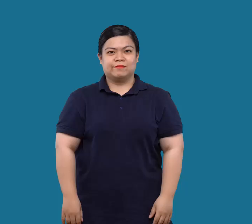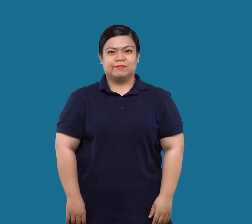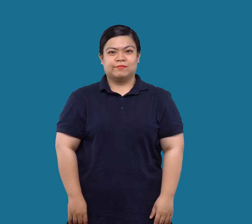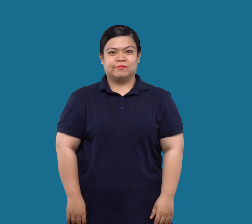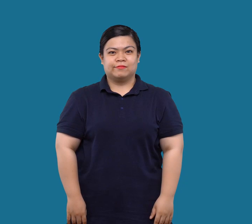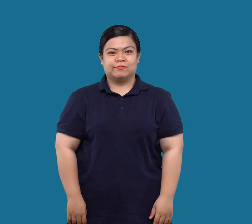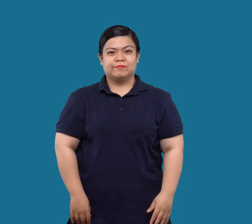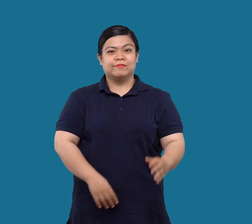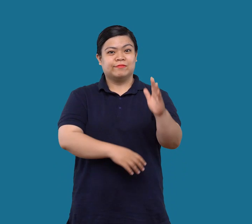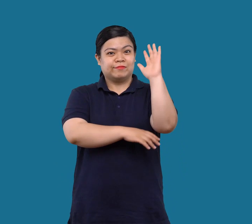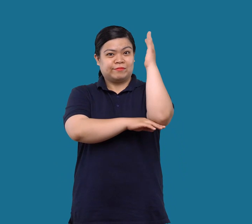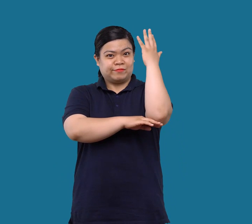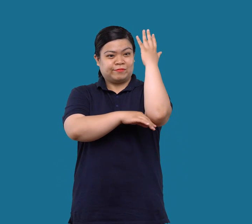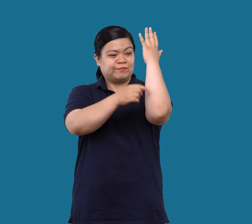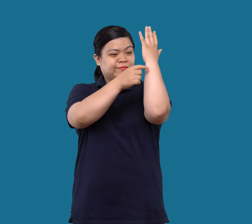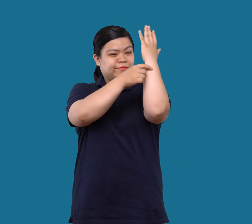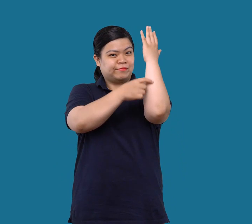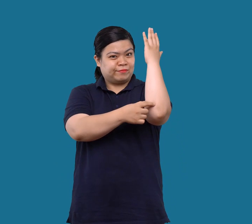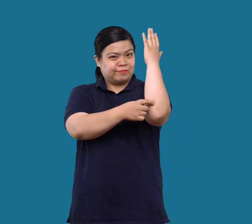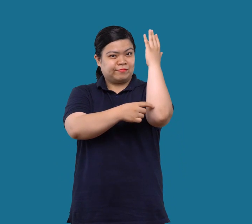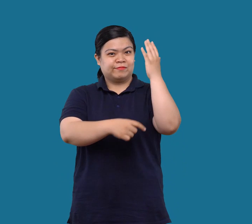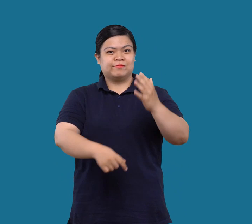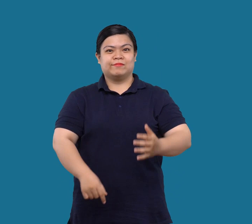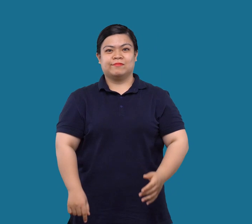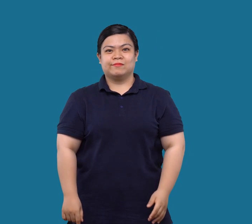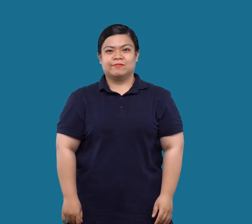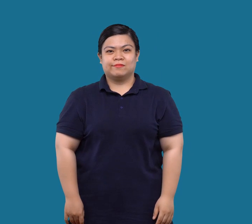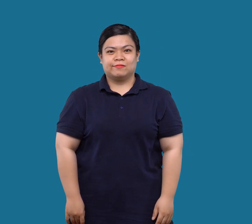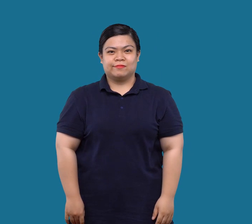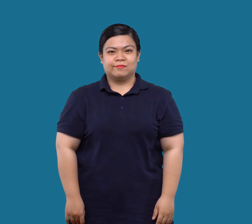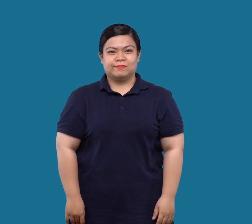thân cây